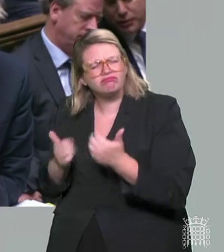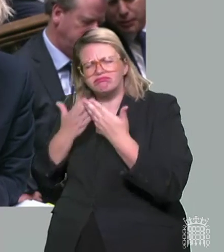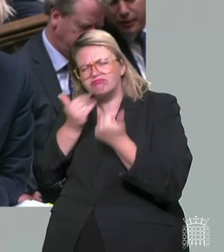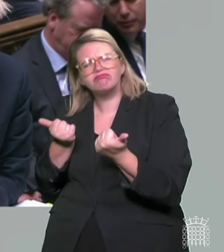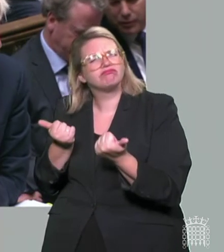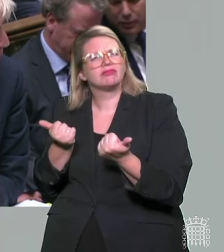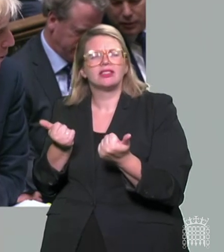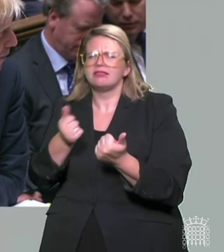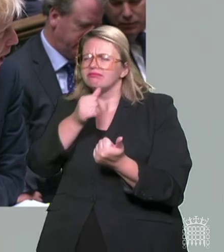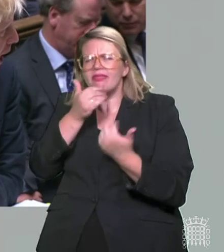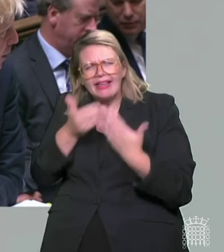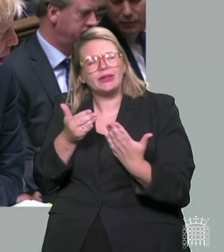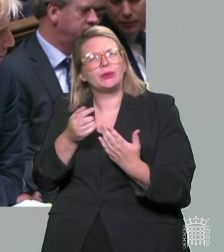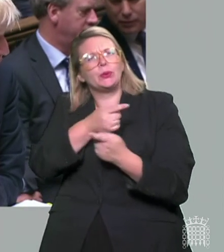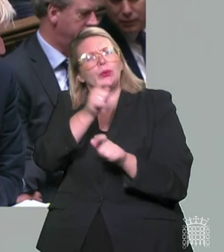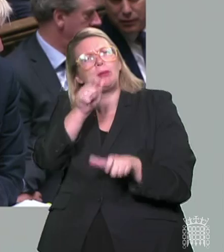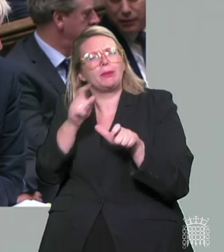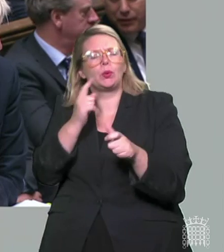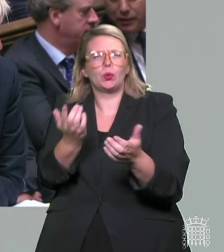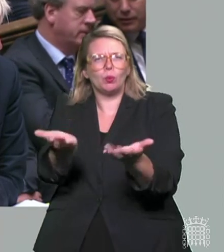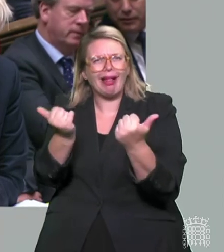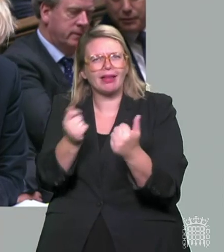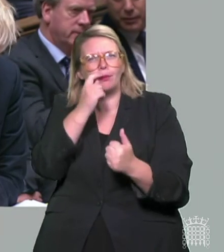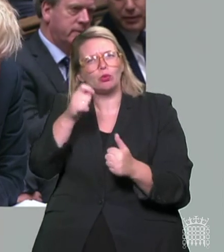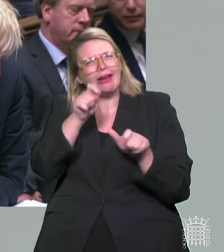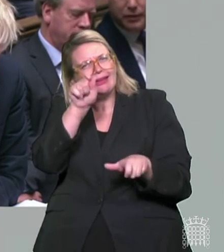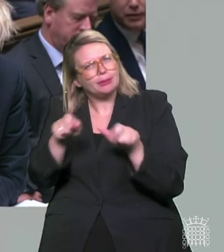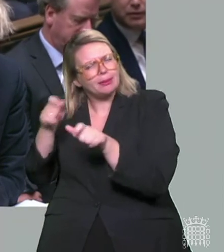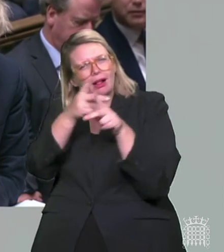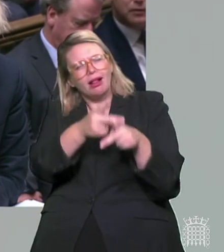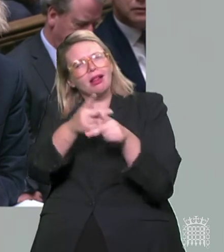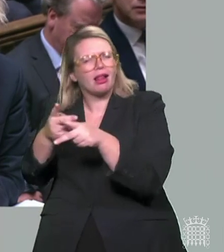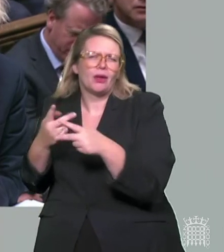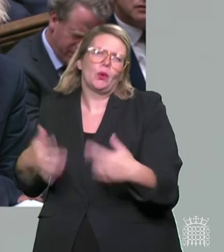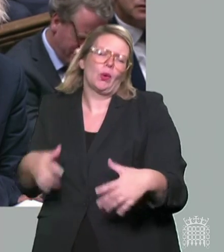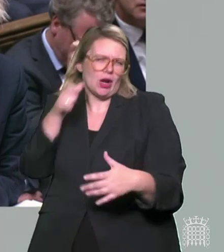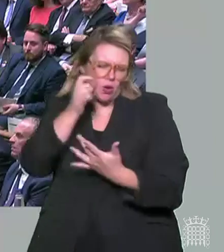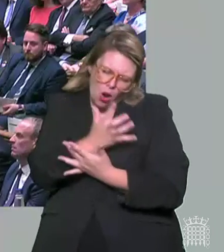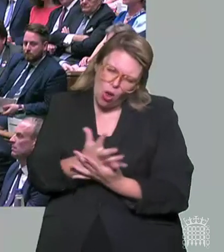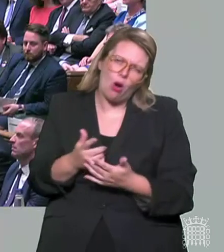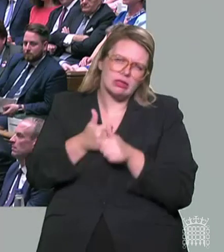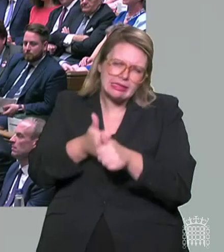I thank everybody in this House who is looking after Ukrainians—a lot of people are doing that.